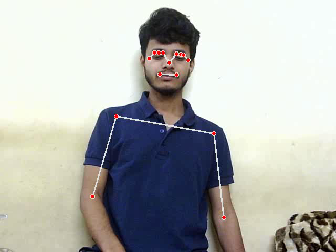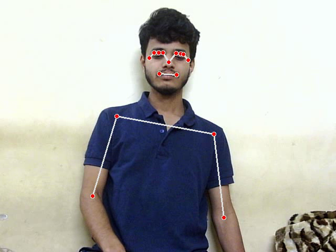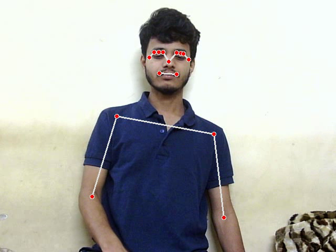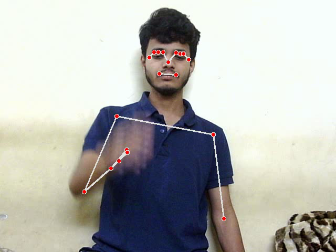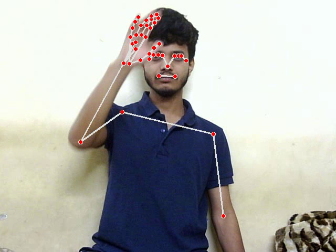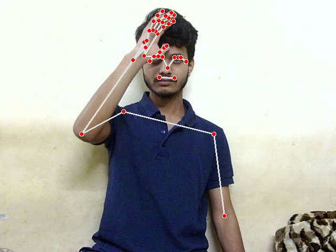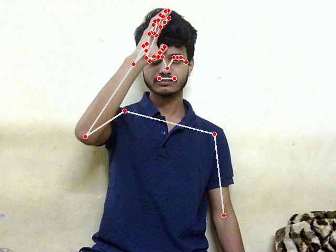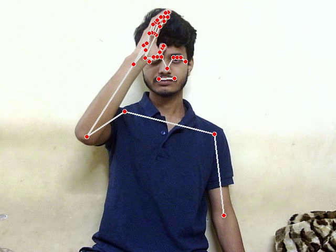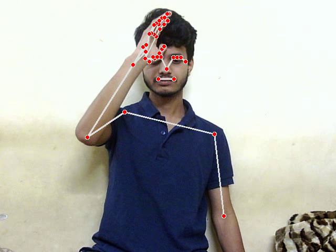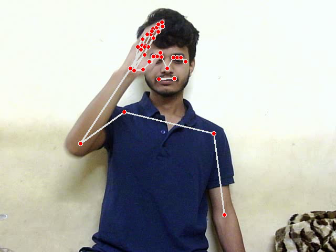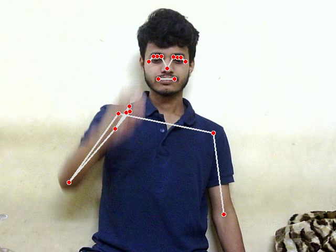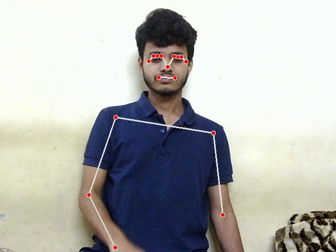father